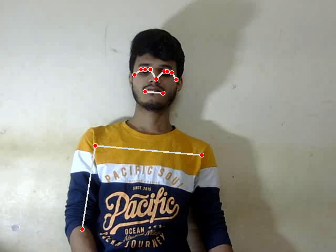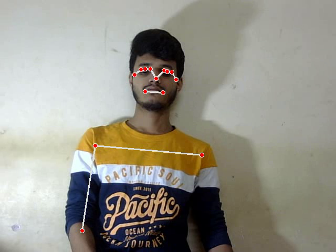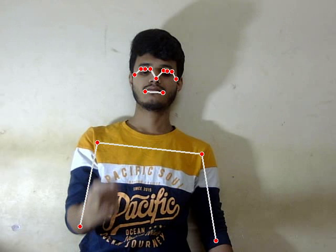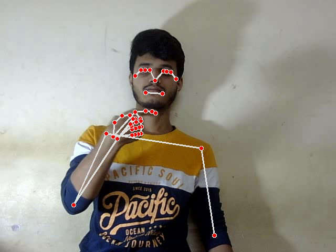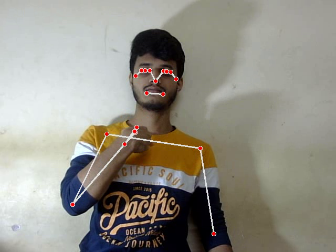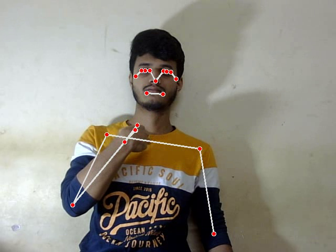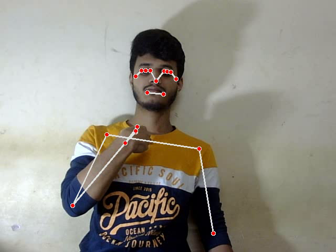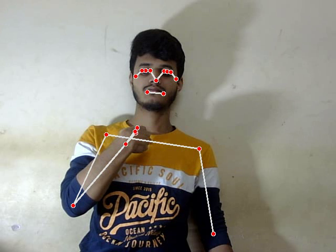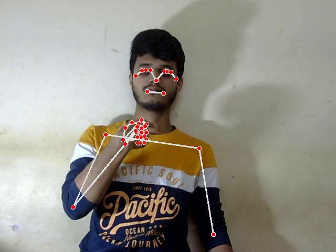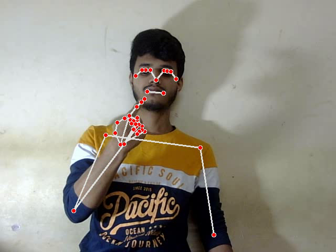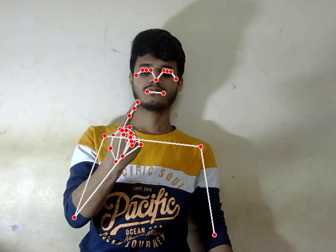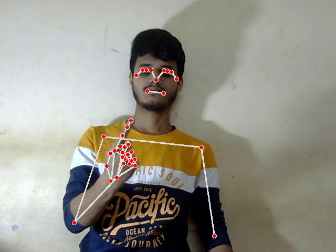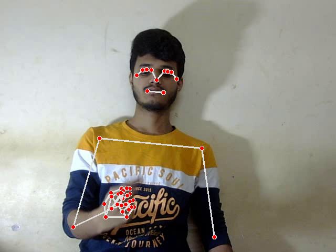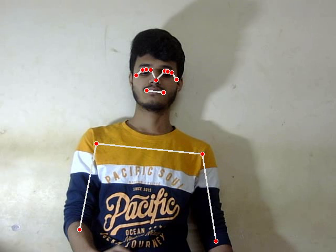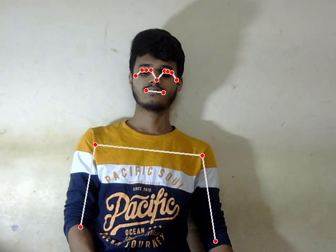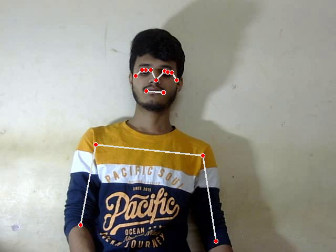I